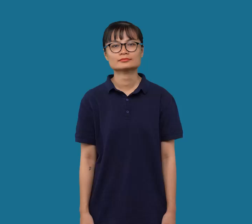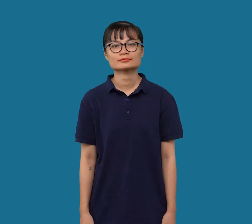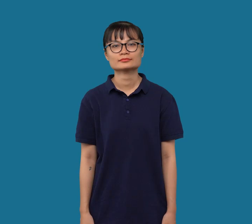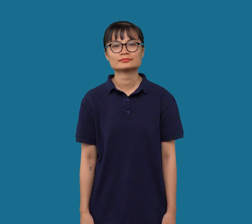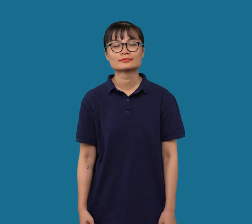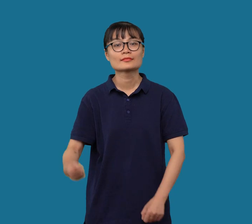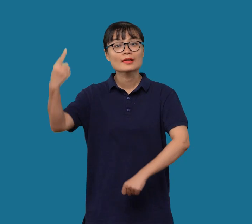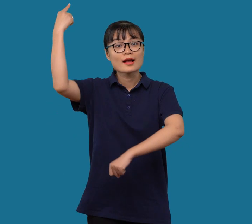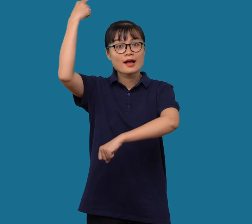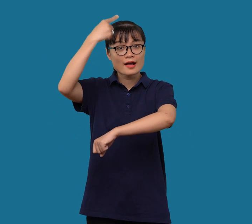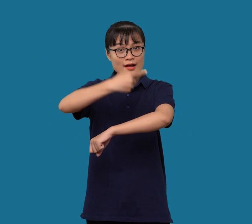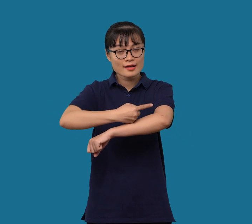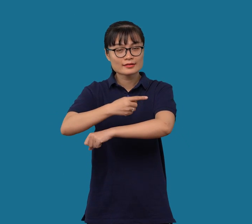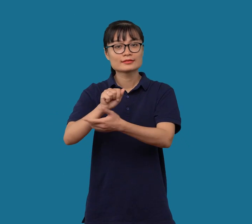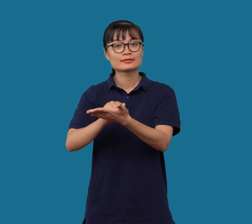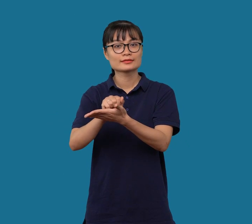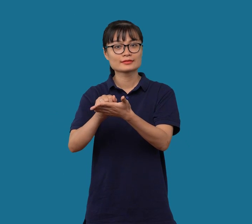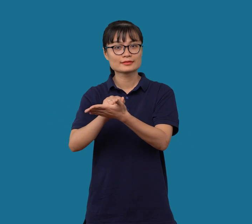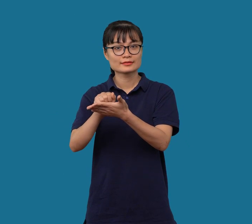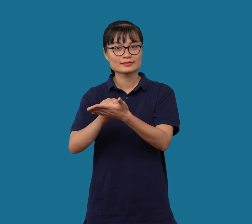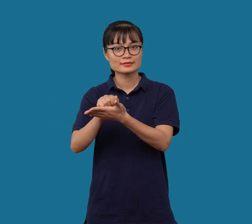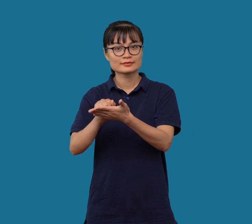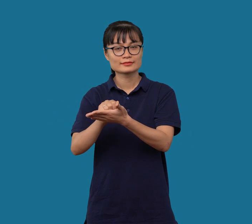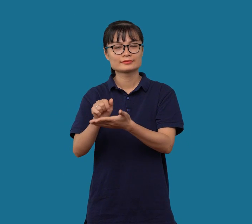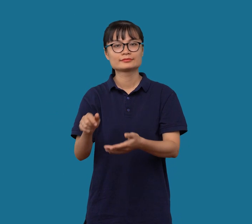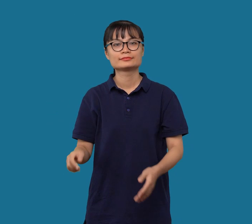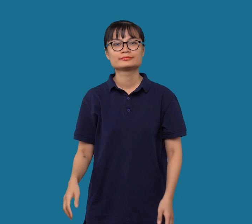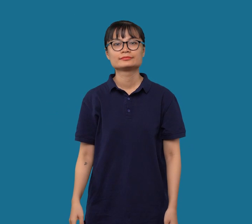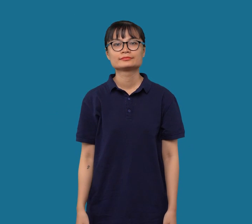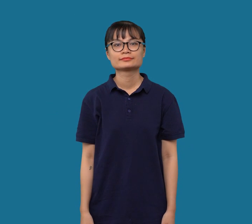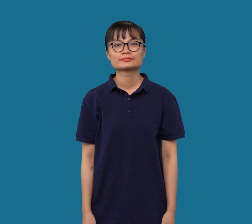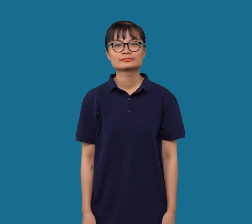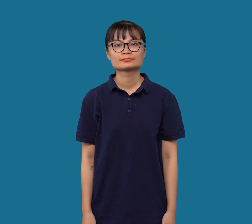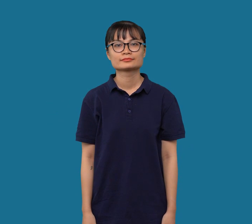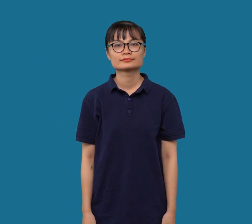ngày tháng